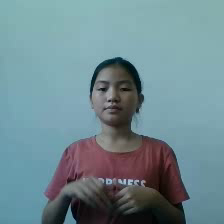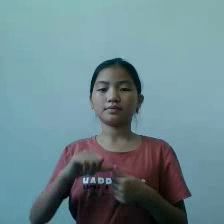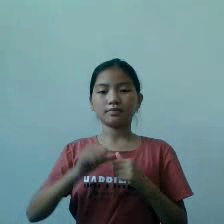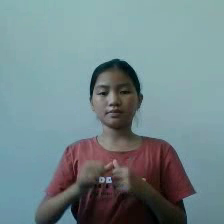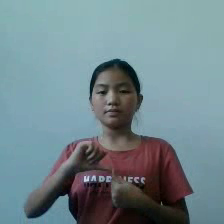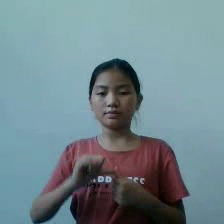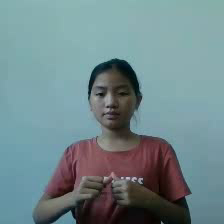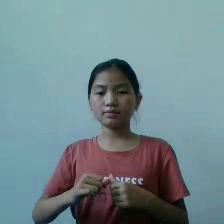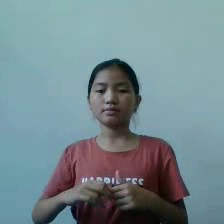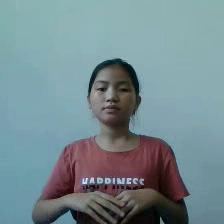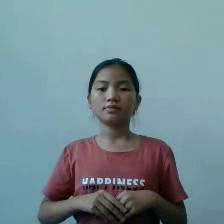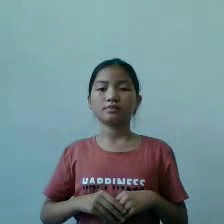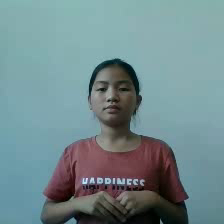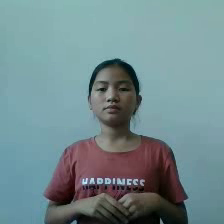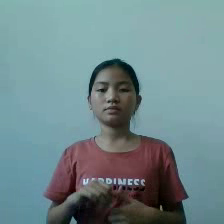Bạn thân